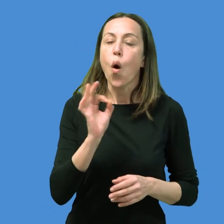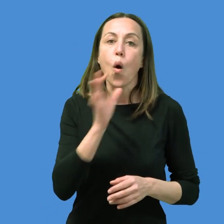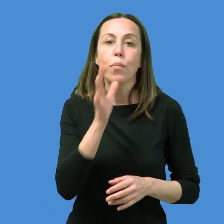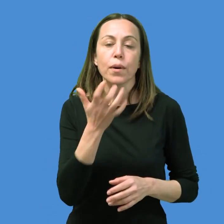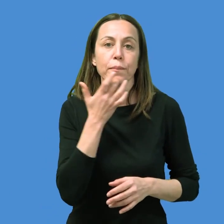motivo